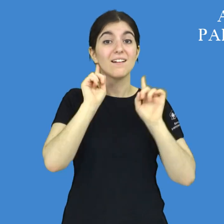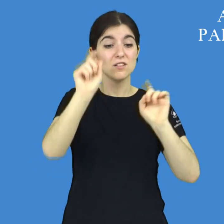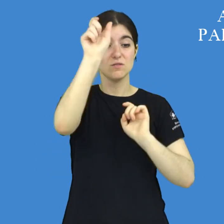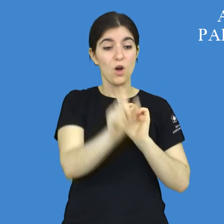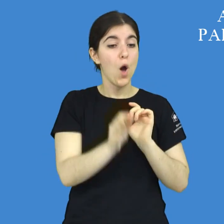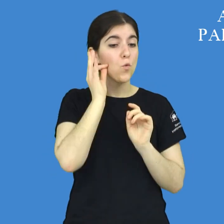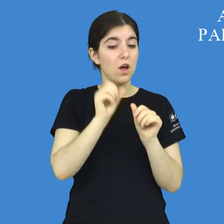persona